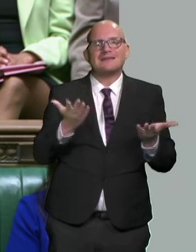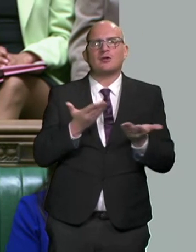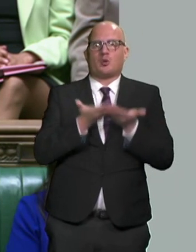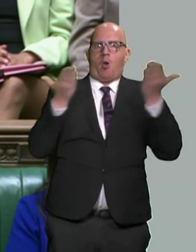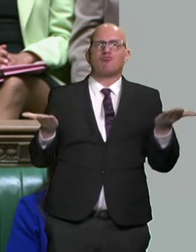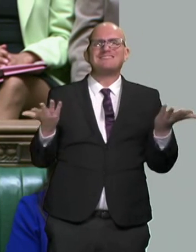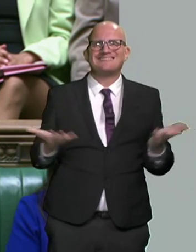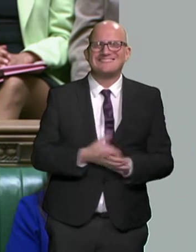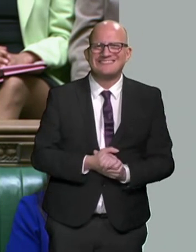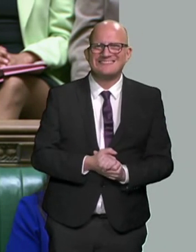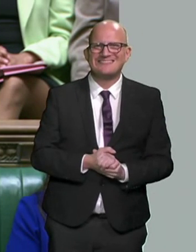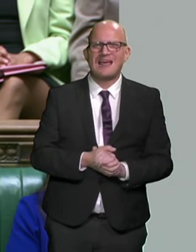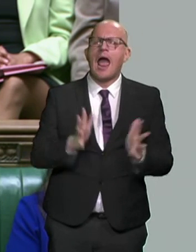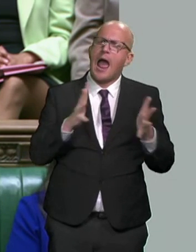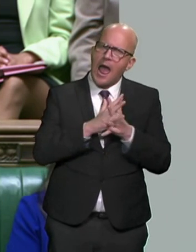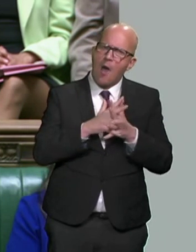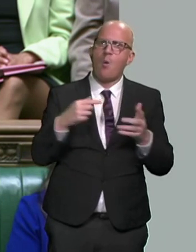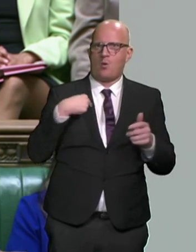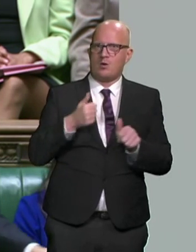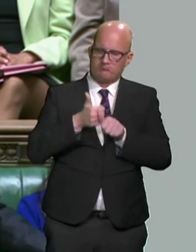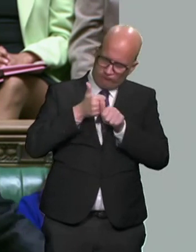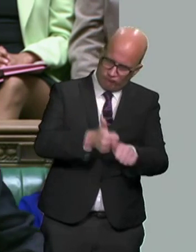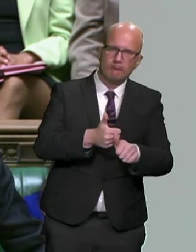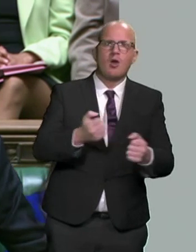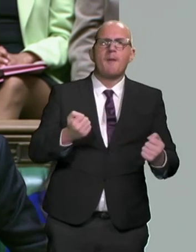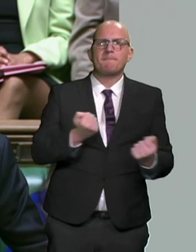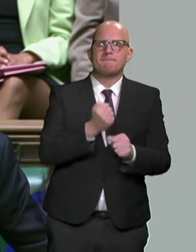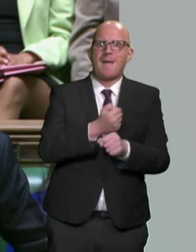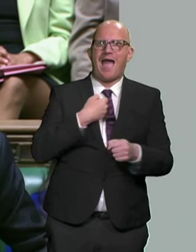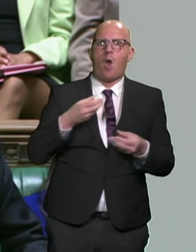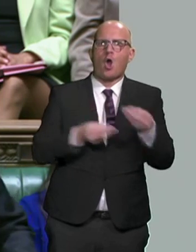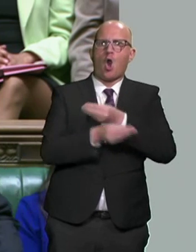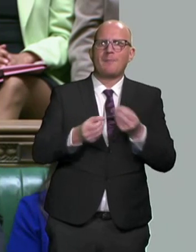We will do so by strengthening our economy here at home.